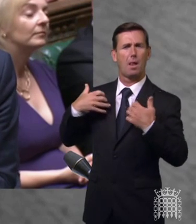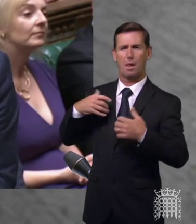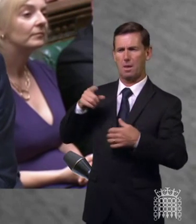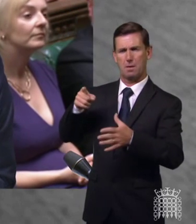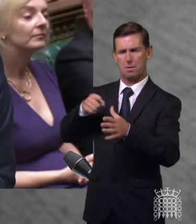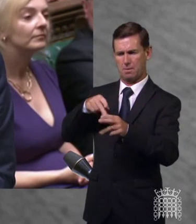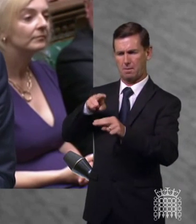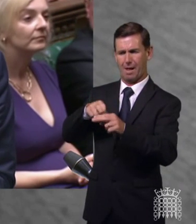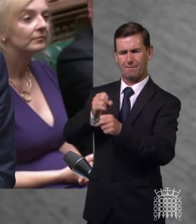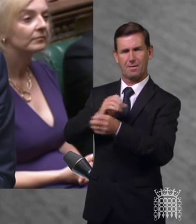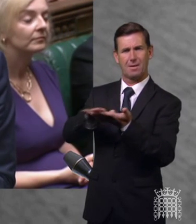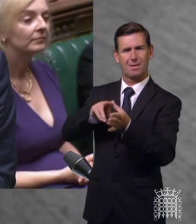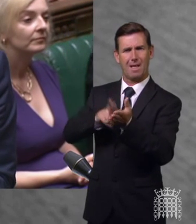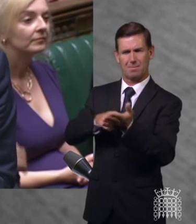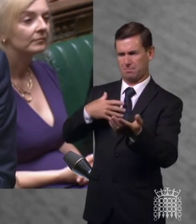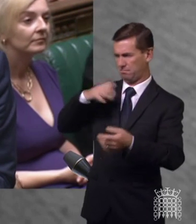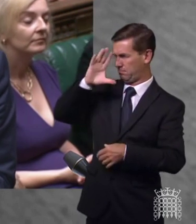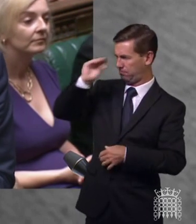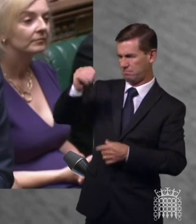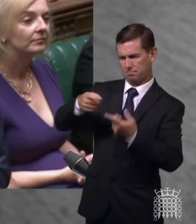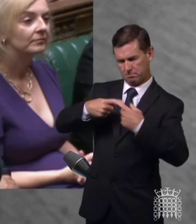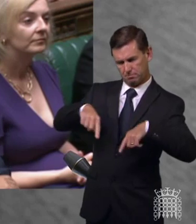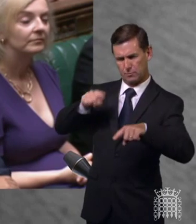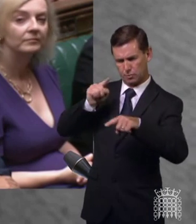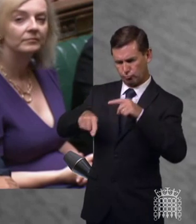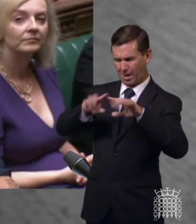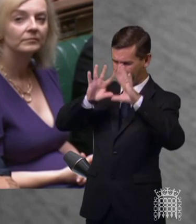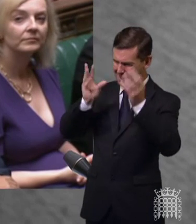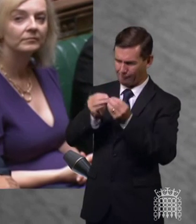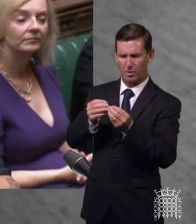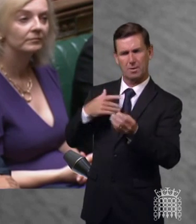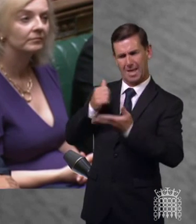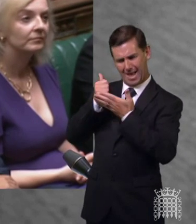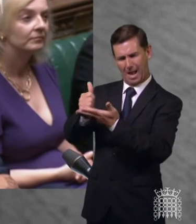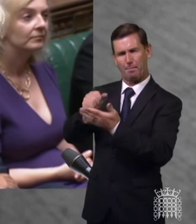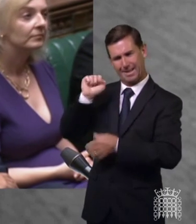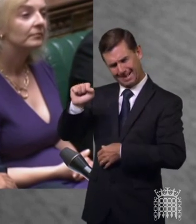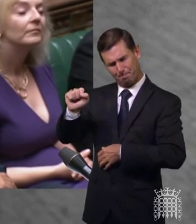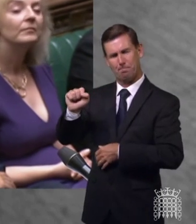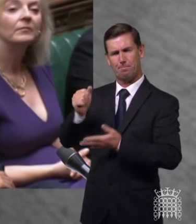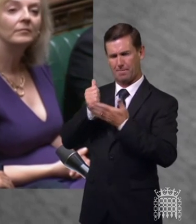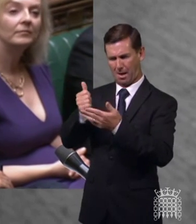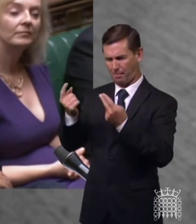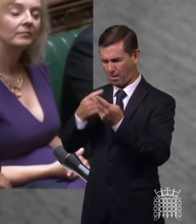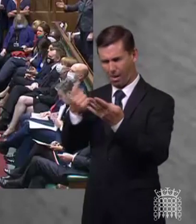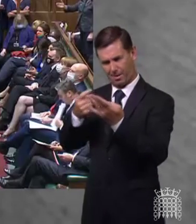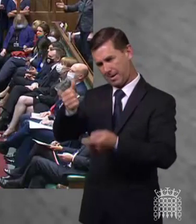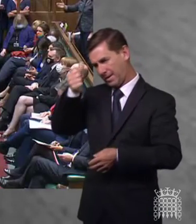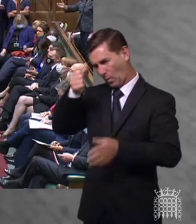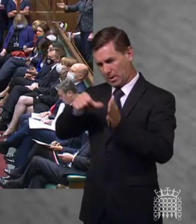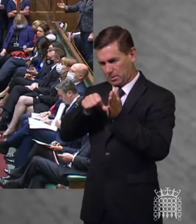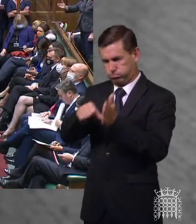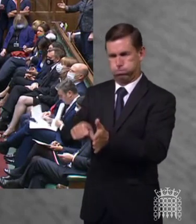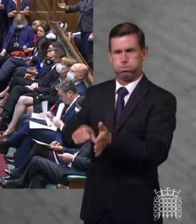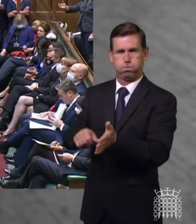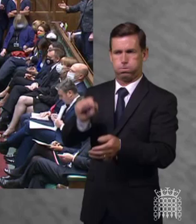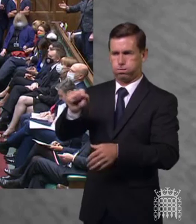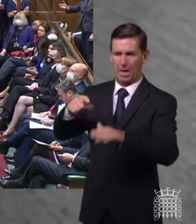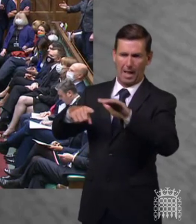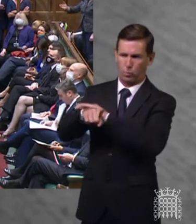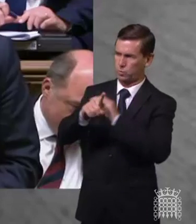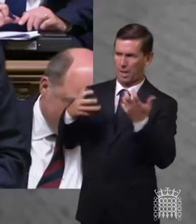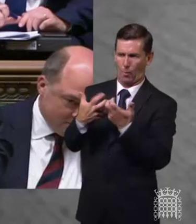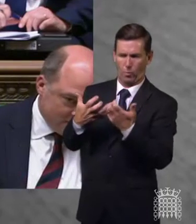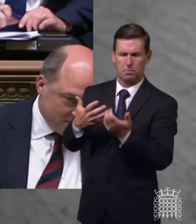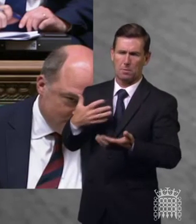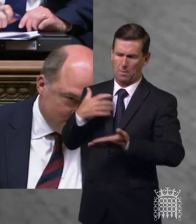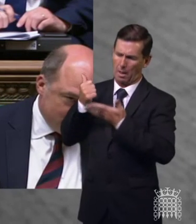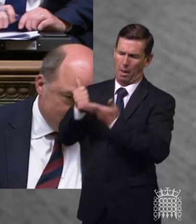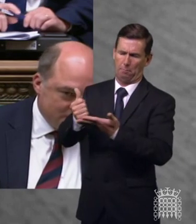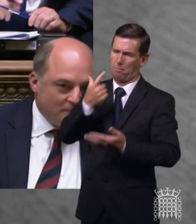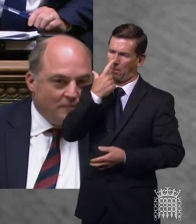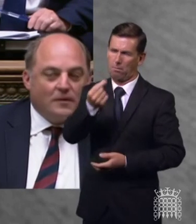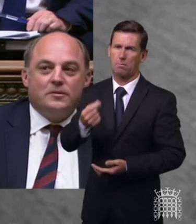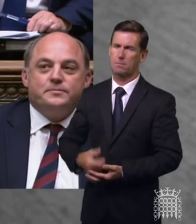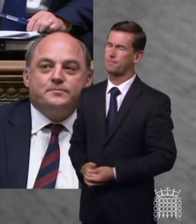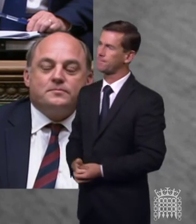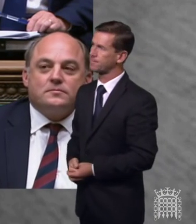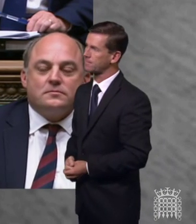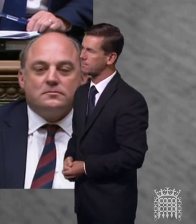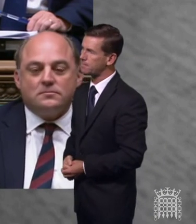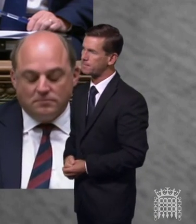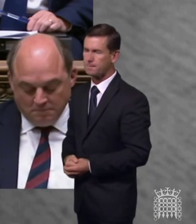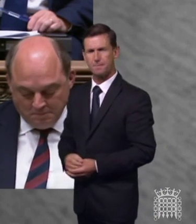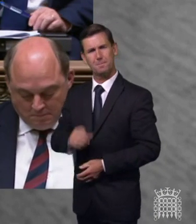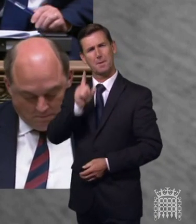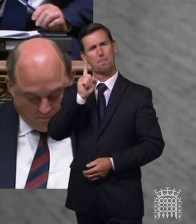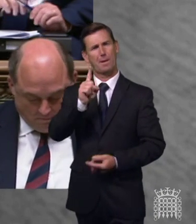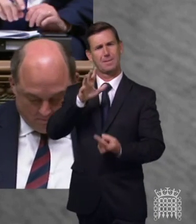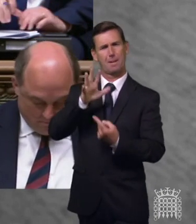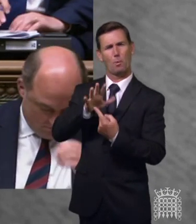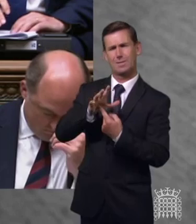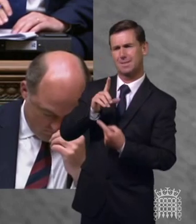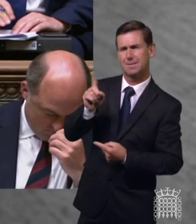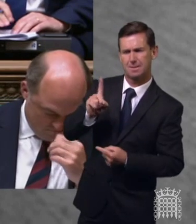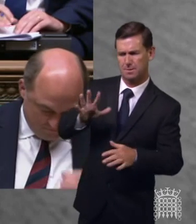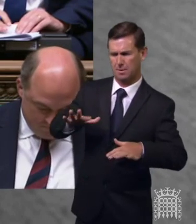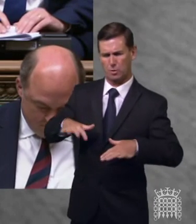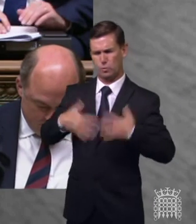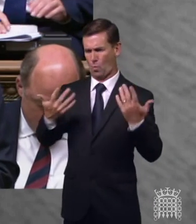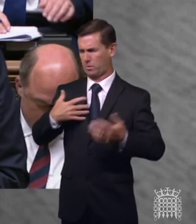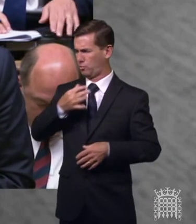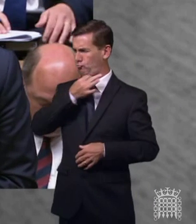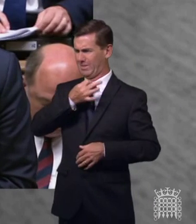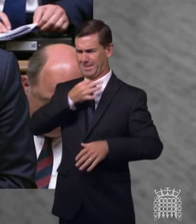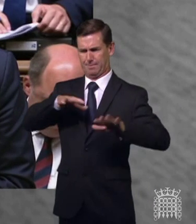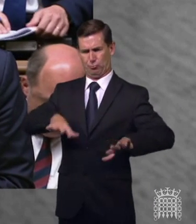I can tell my honourable Friend that we will do everything that we can to help Mr Pen Farthing and others who face particular difficulties, as he does—as I say, without in any way jeopardising our own national security.